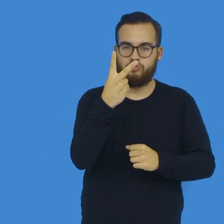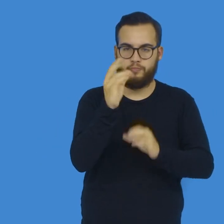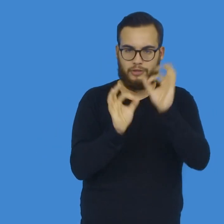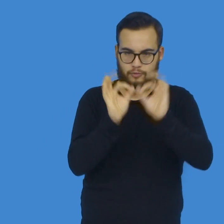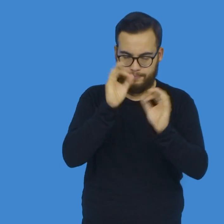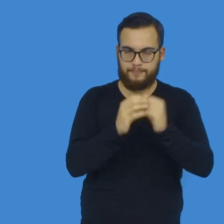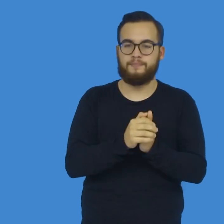porcentaje